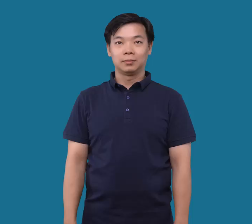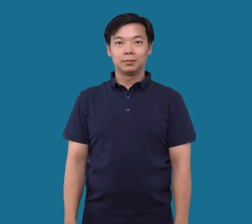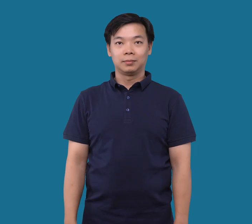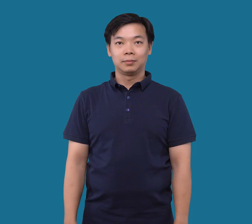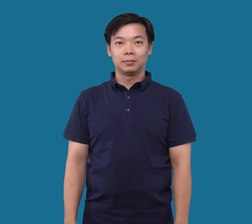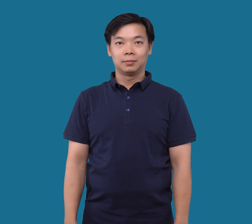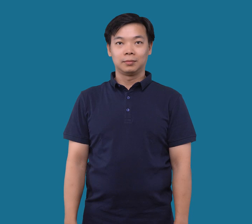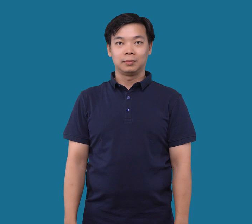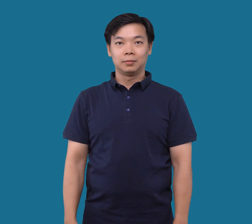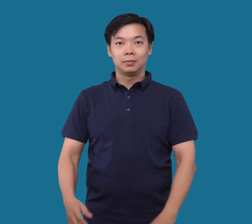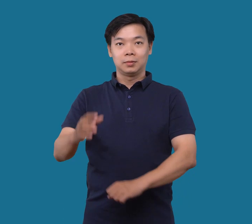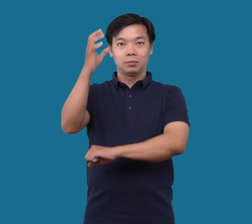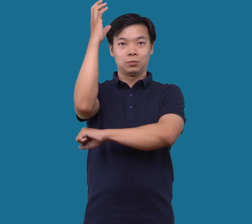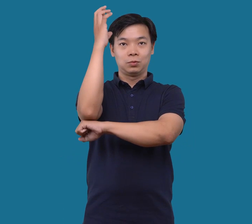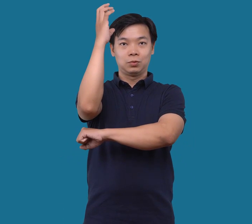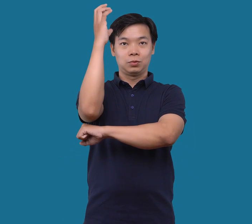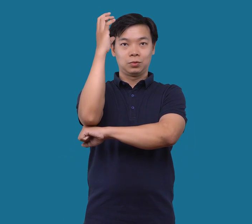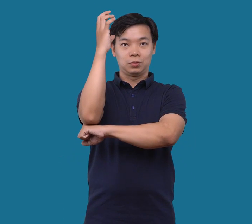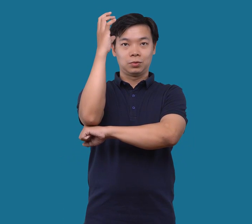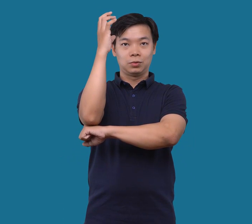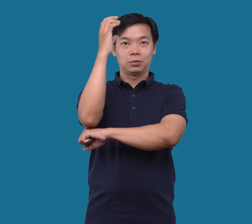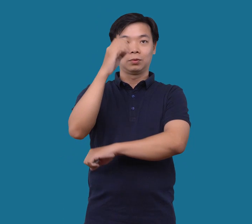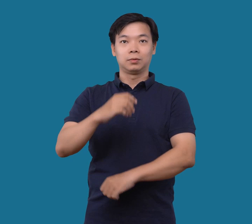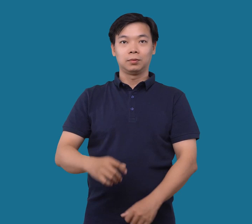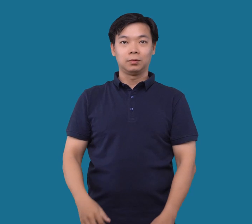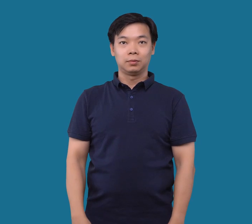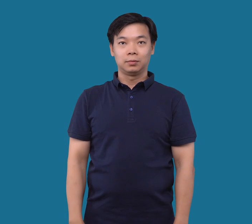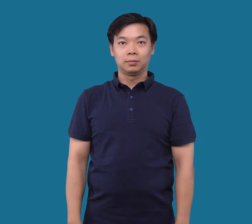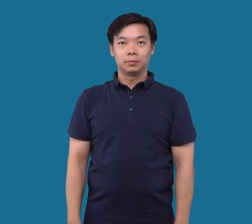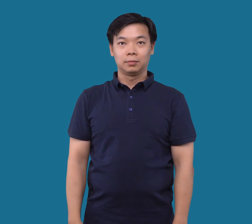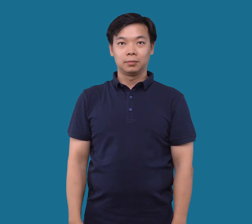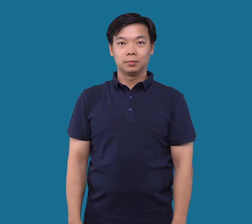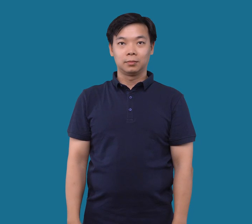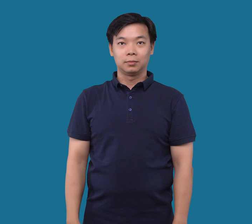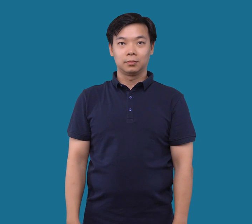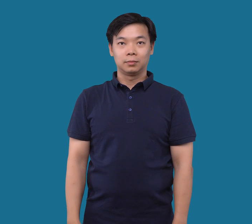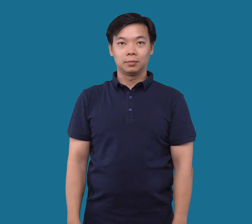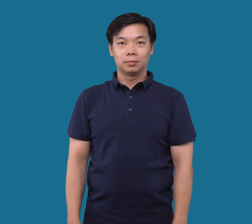buổi trưa